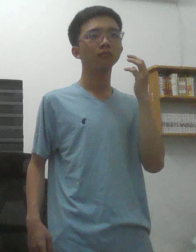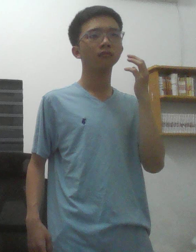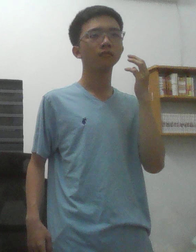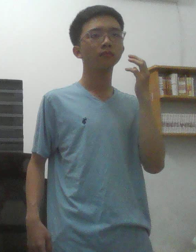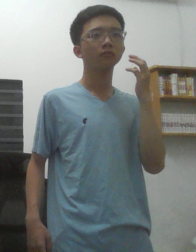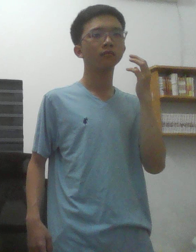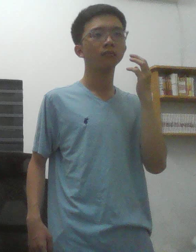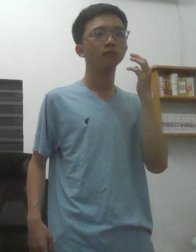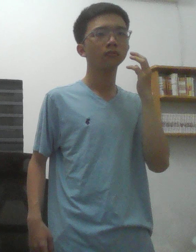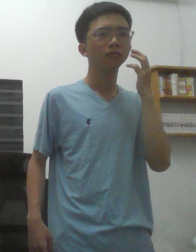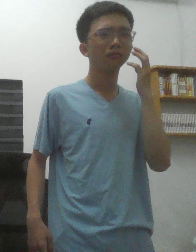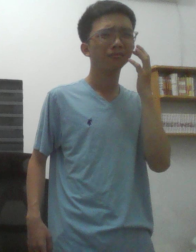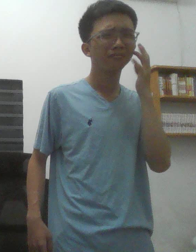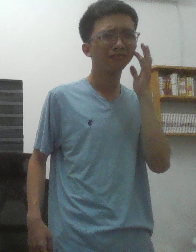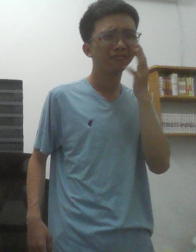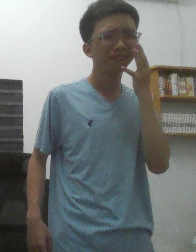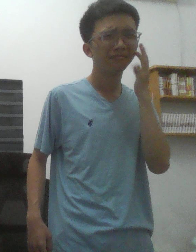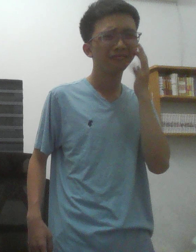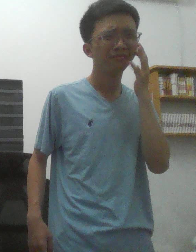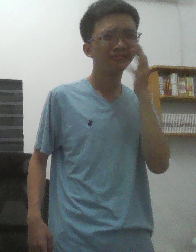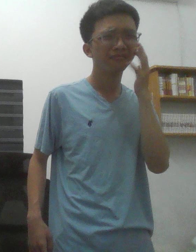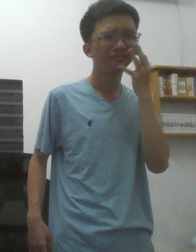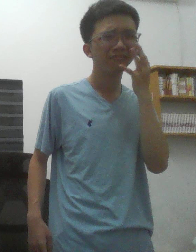kinh tom